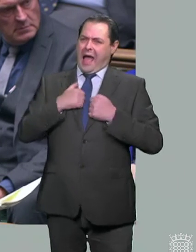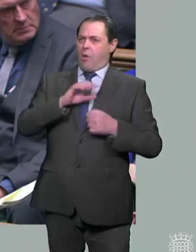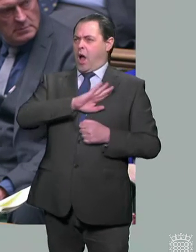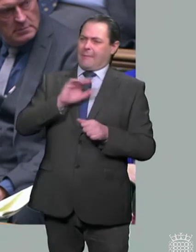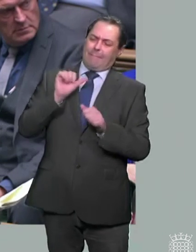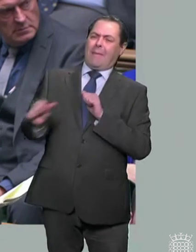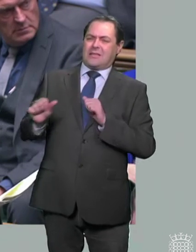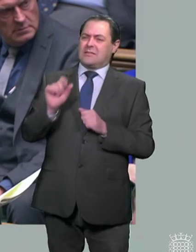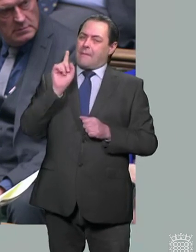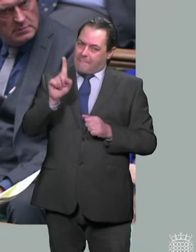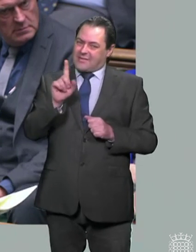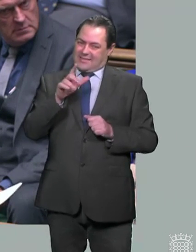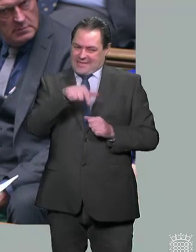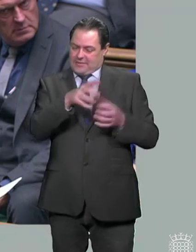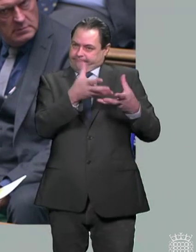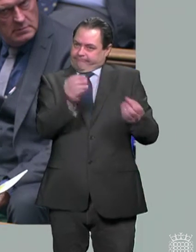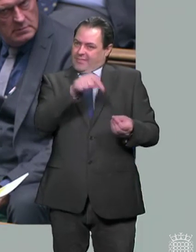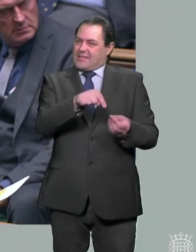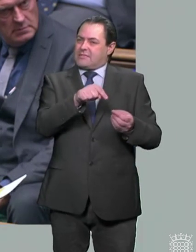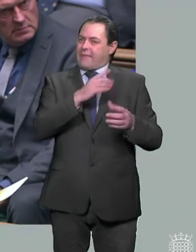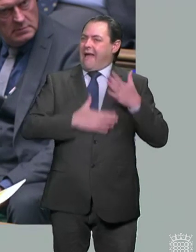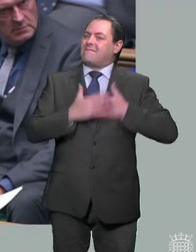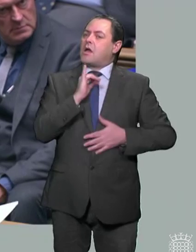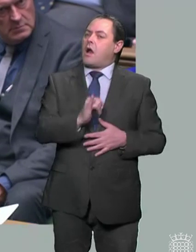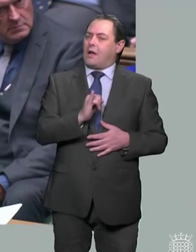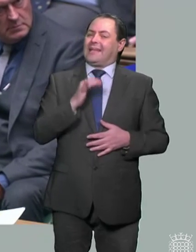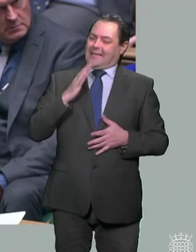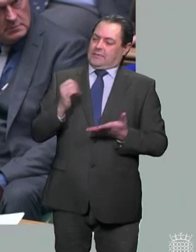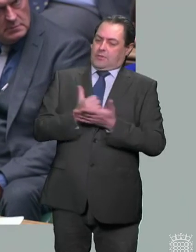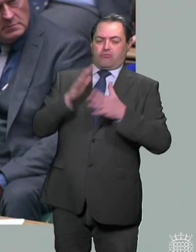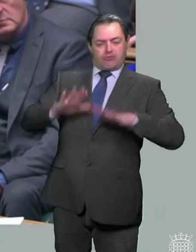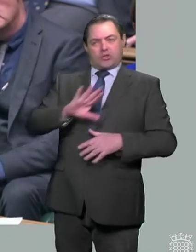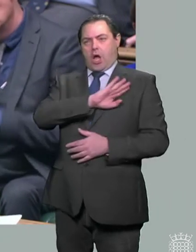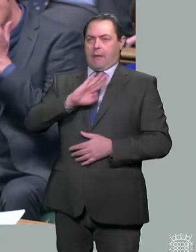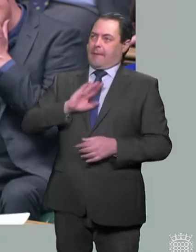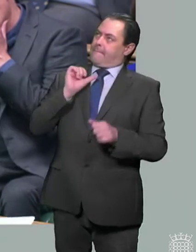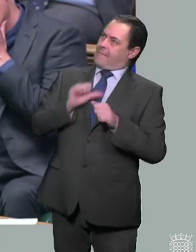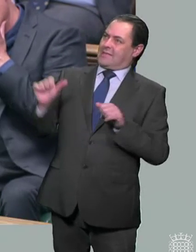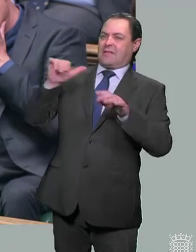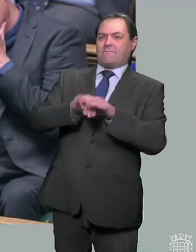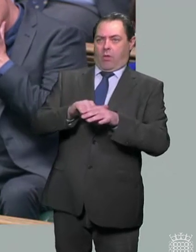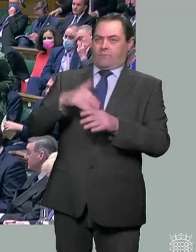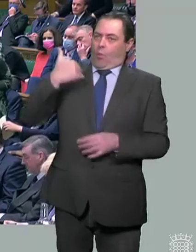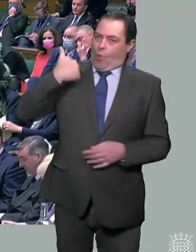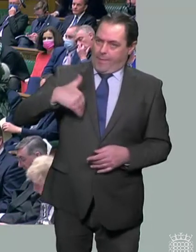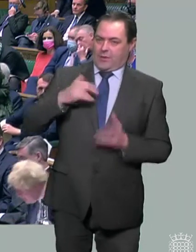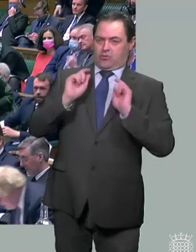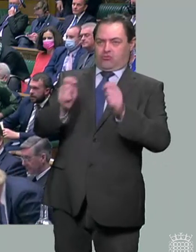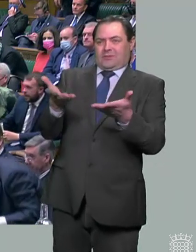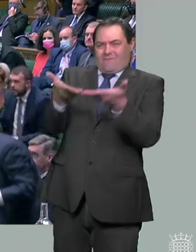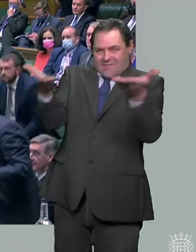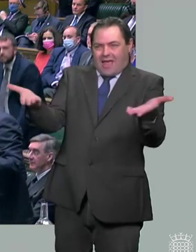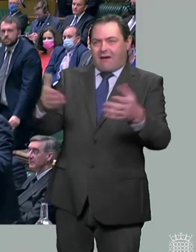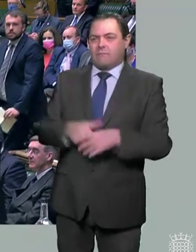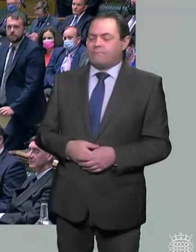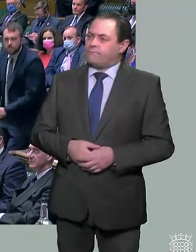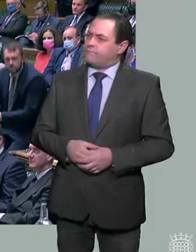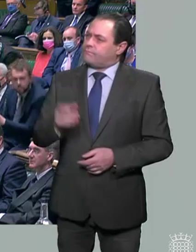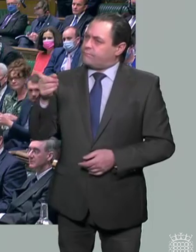Would he also agree that we need to make sure that the British Army is the best place to serve as a woman?